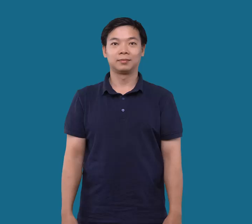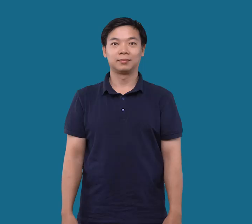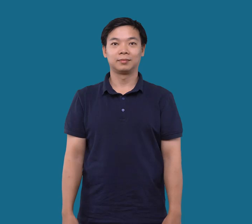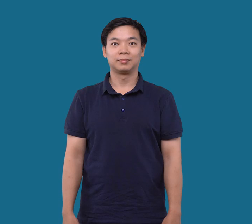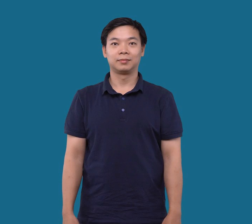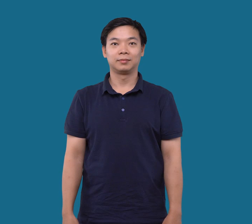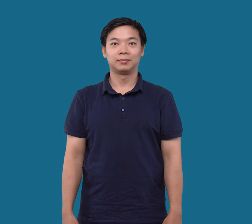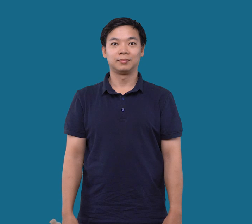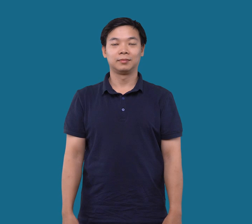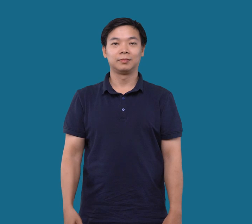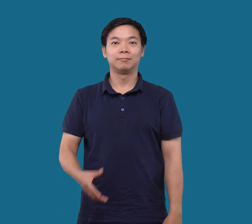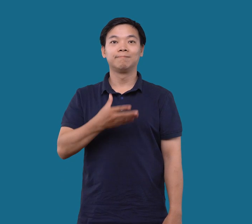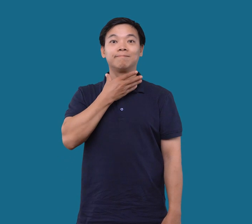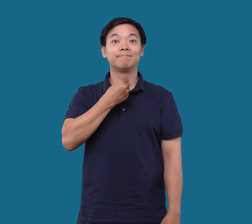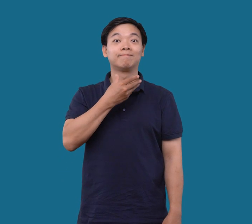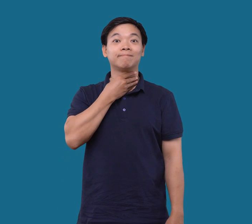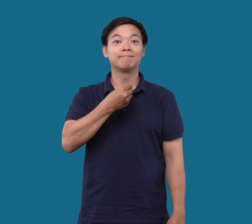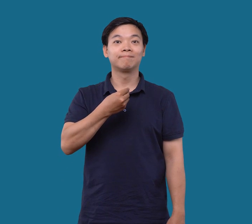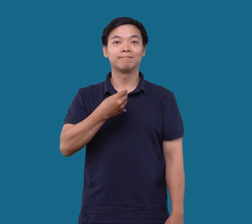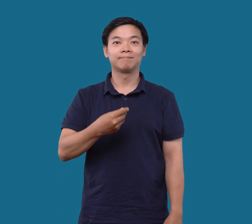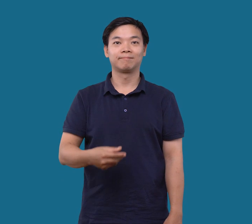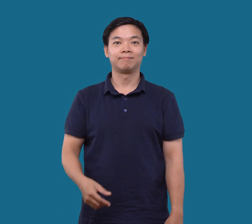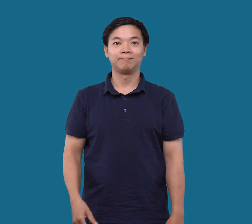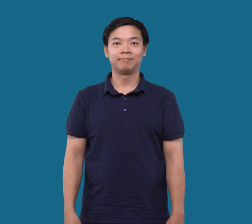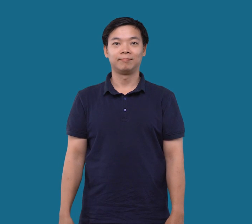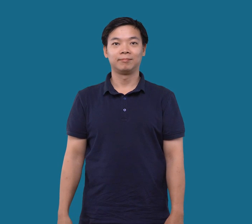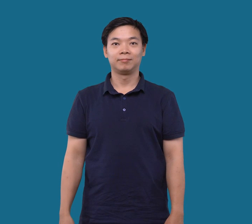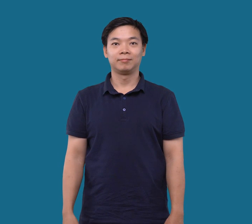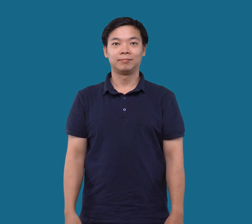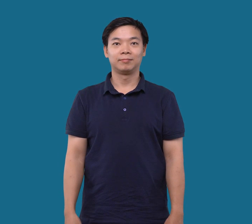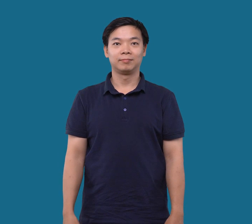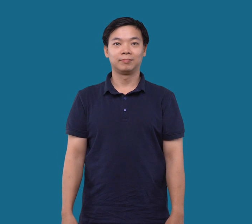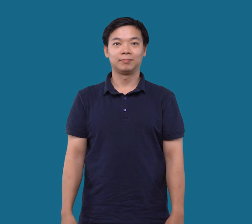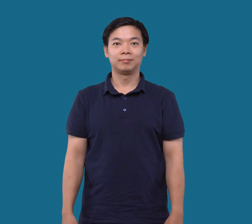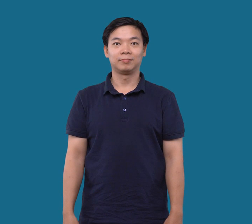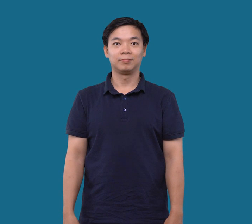nguyện vọng